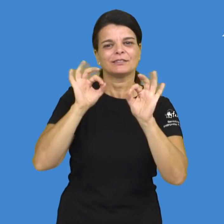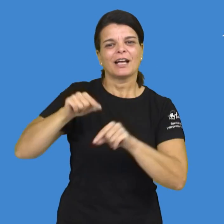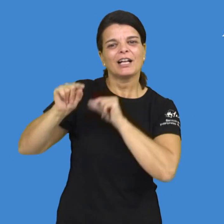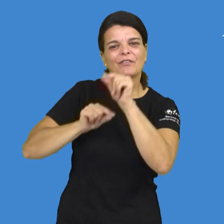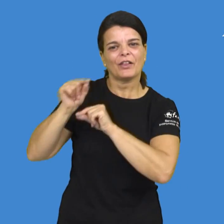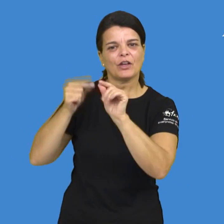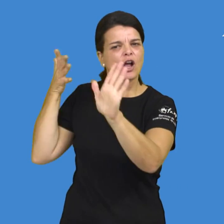virus